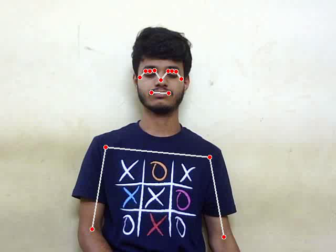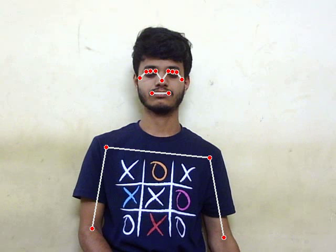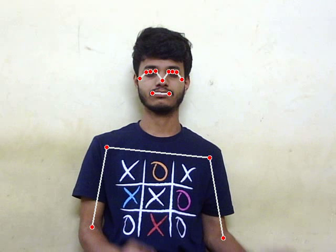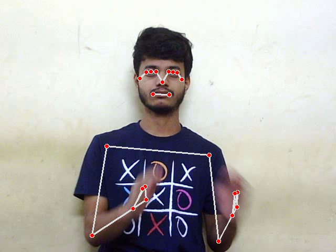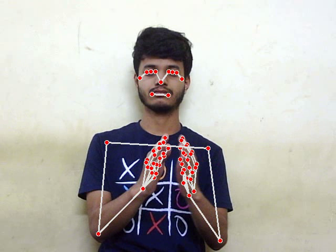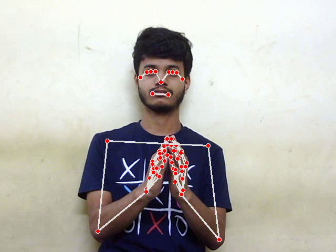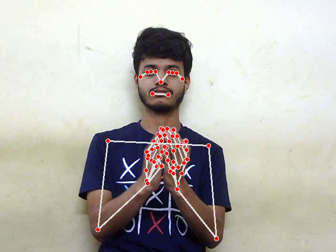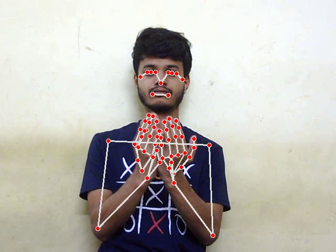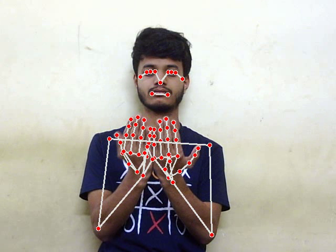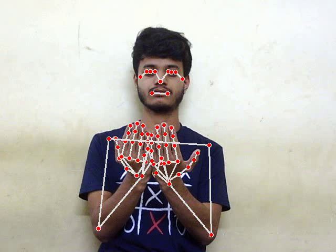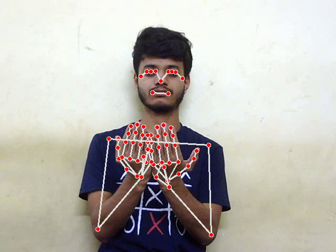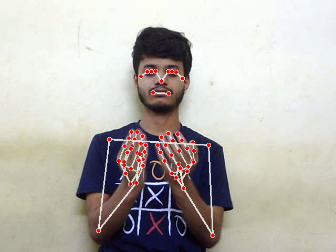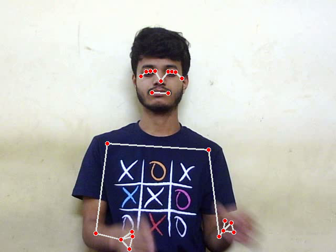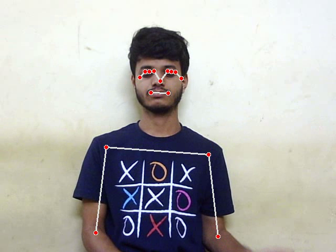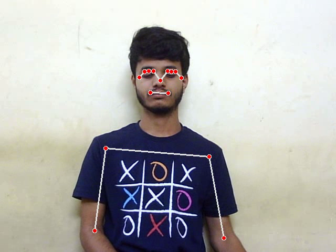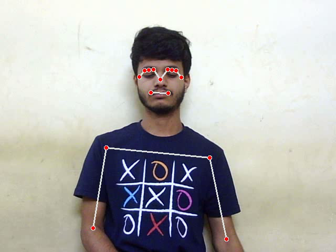book